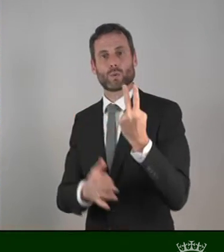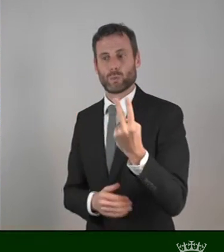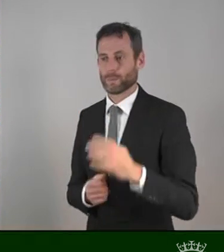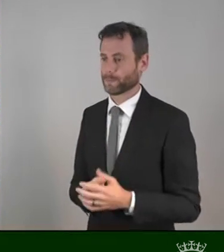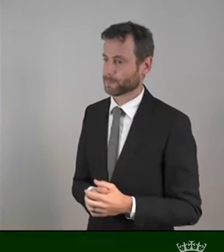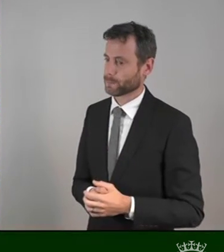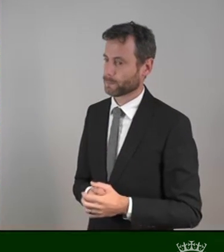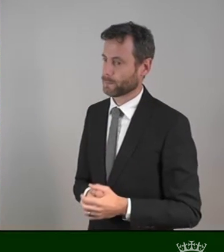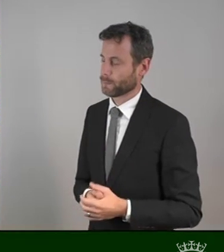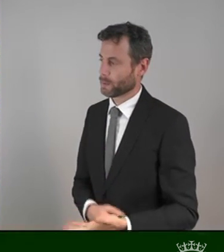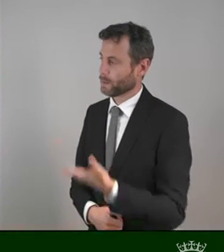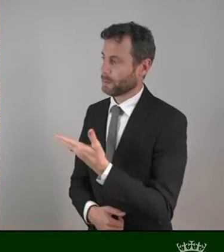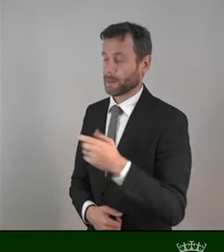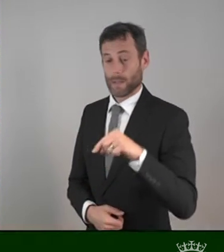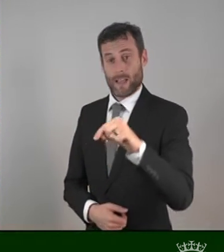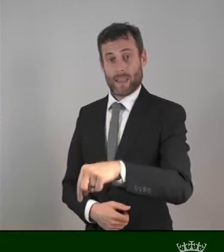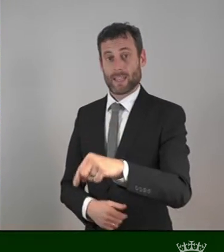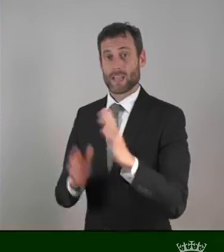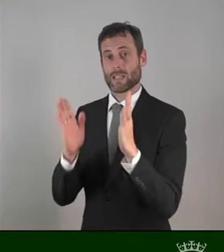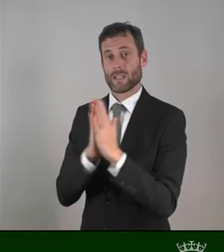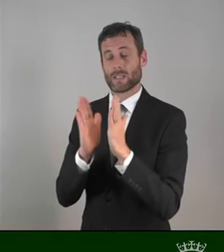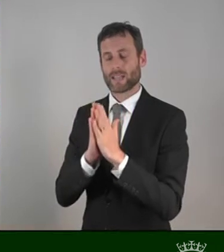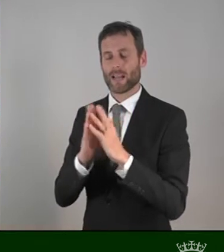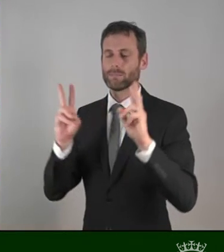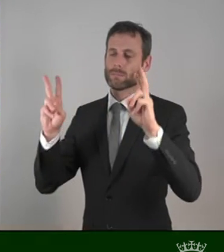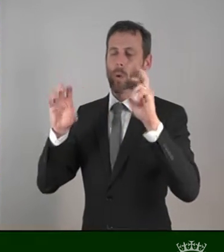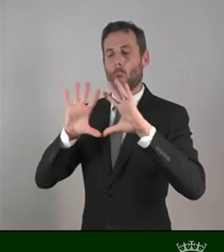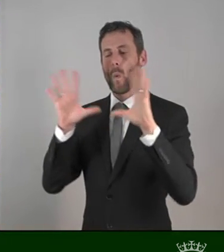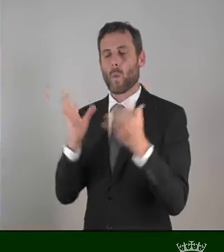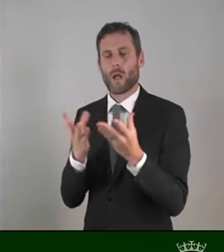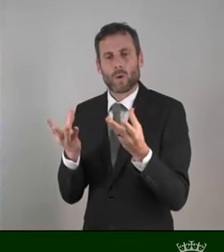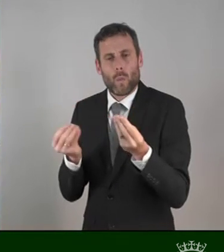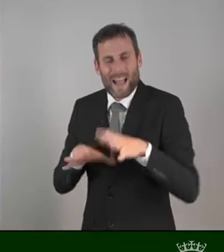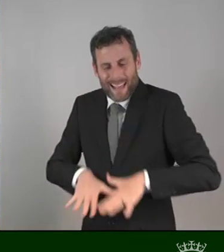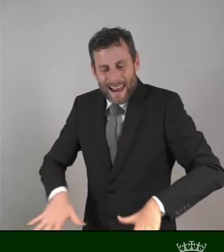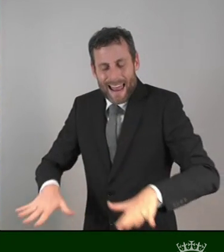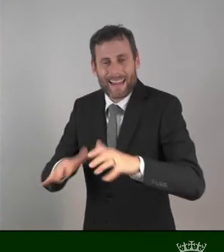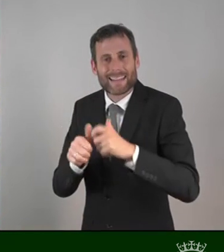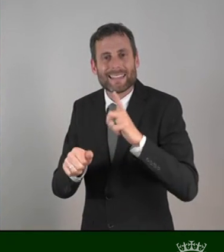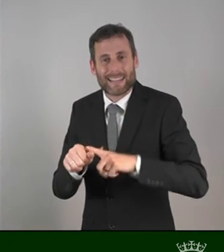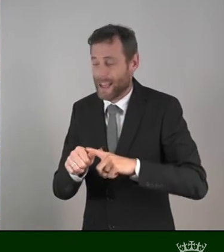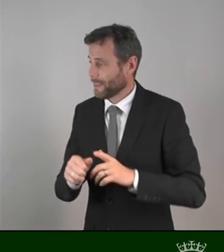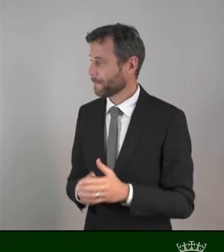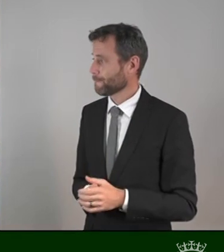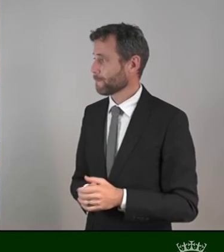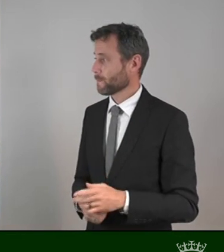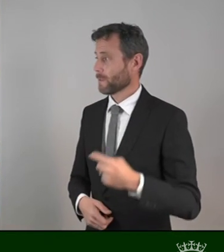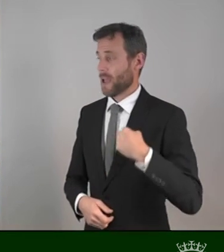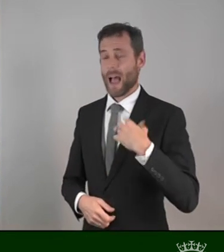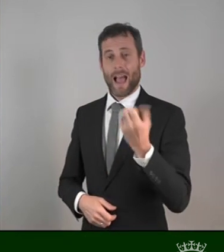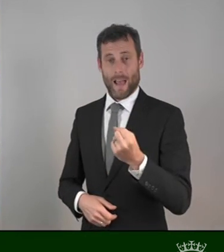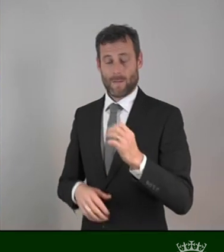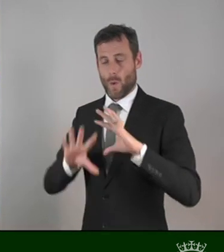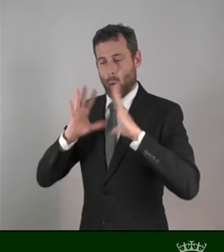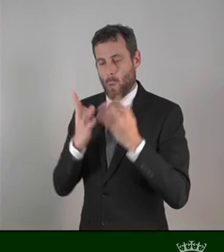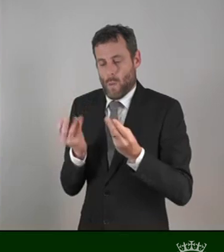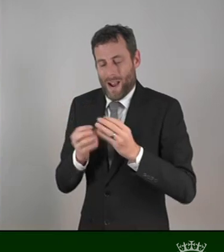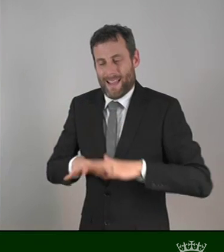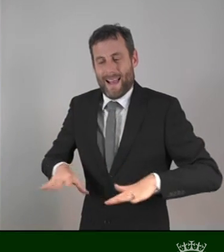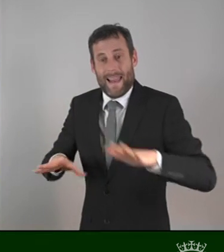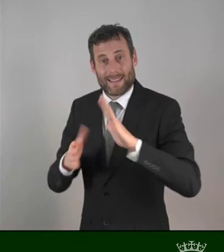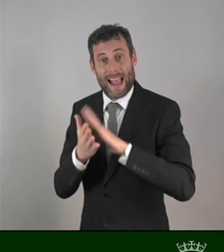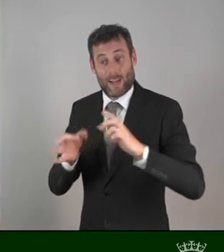This Sunday is World Wetlands Day, and I have the superb WWT Slimbridge headquarters in my constituency.